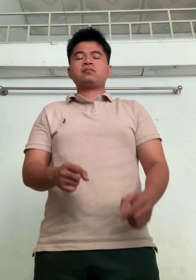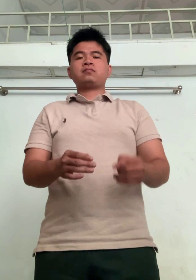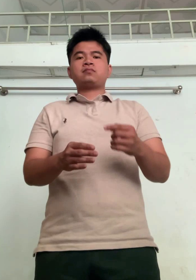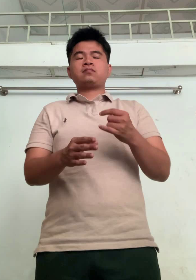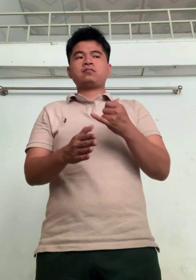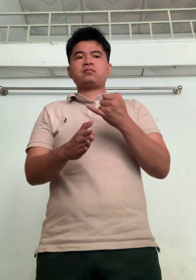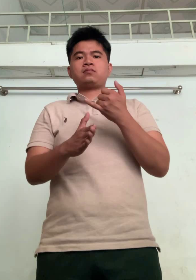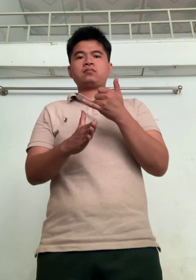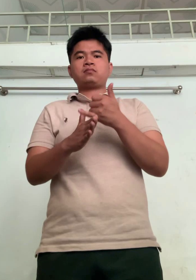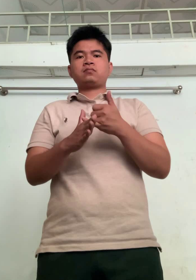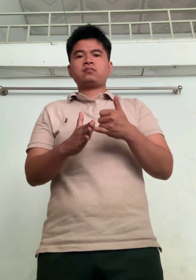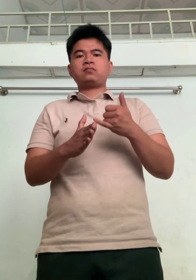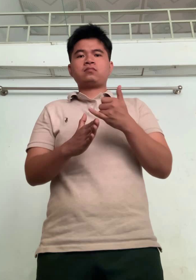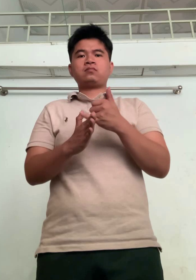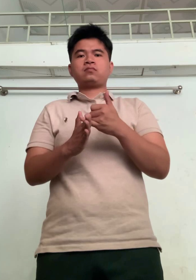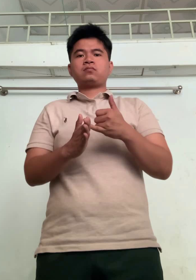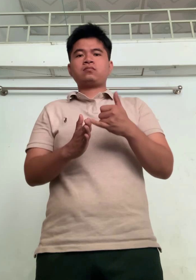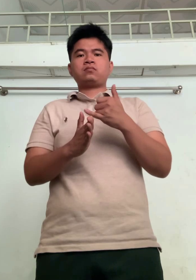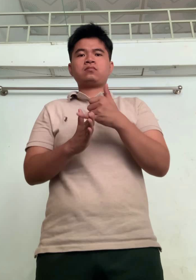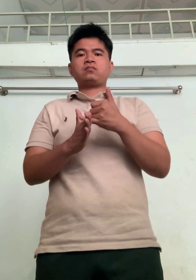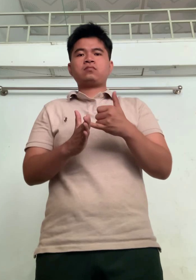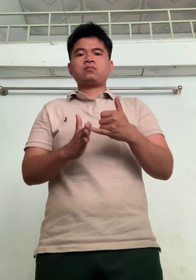cuoi thang